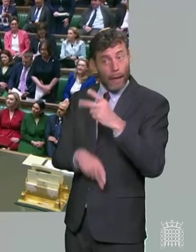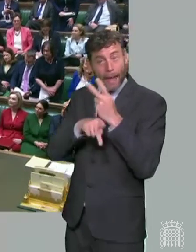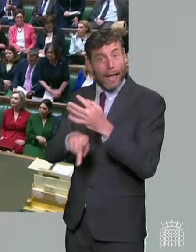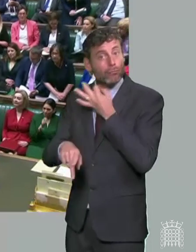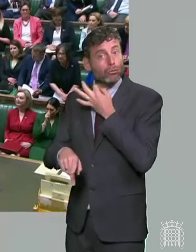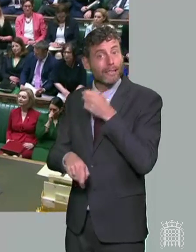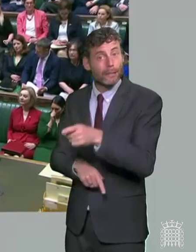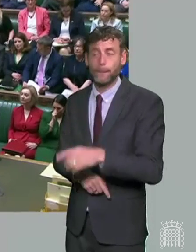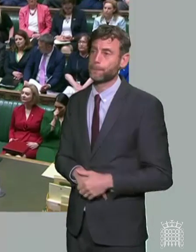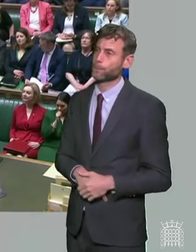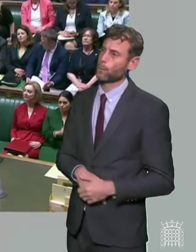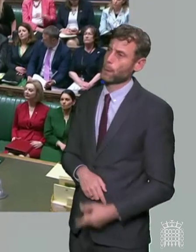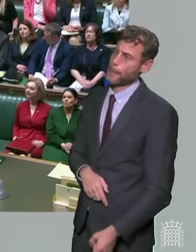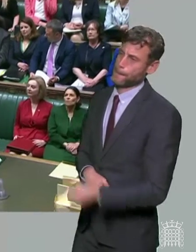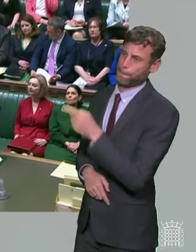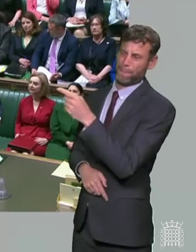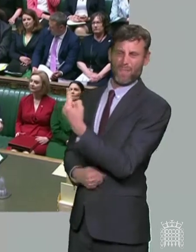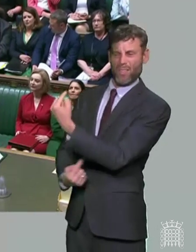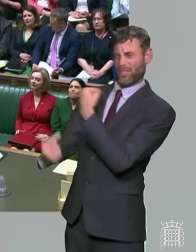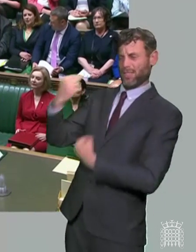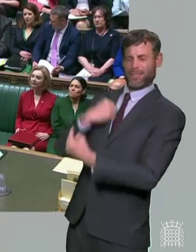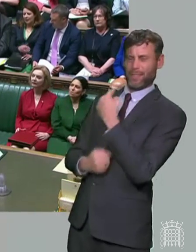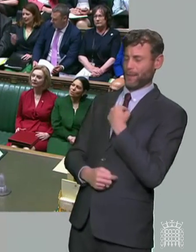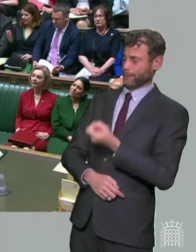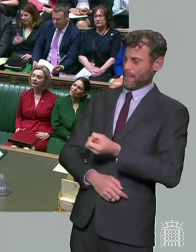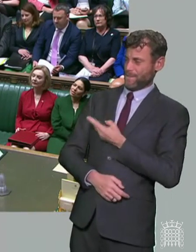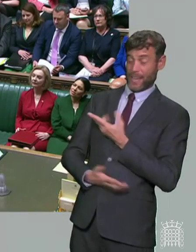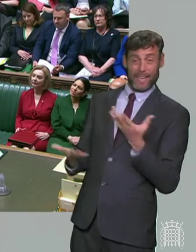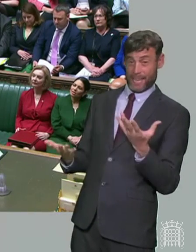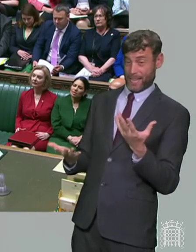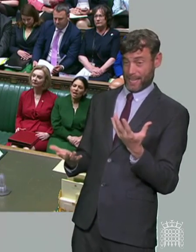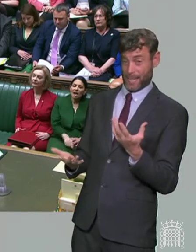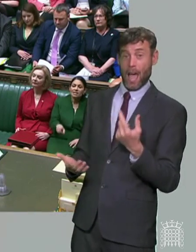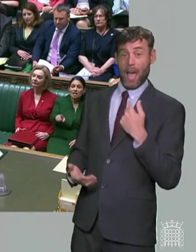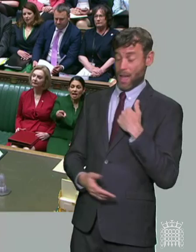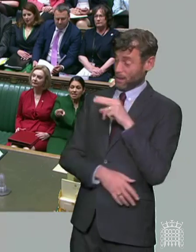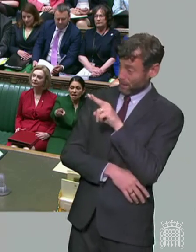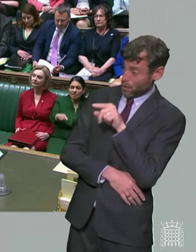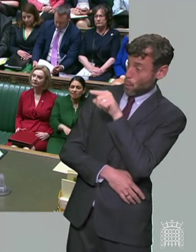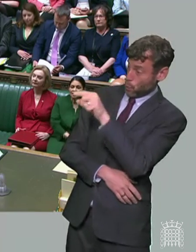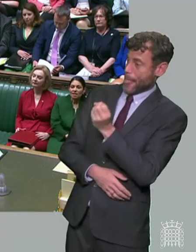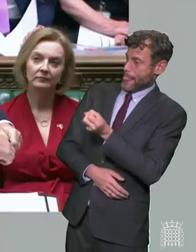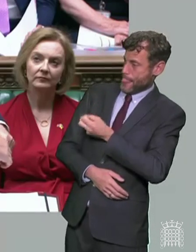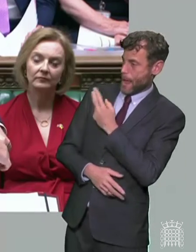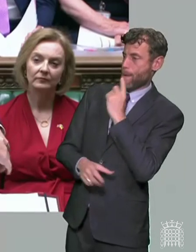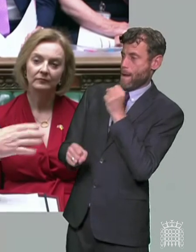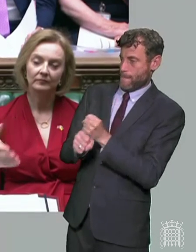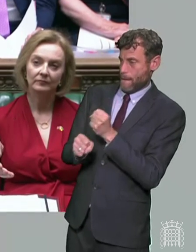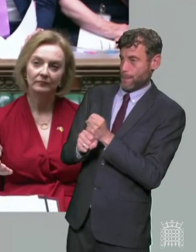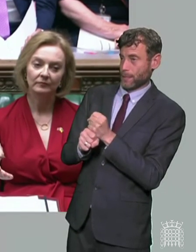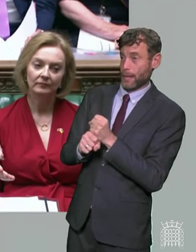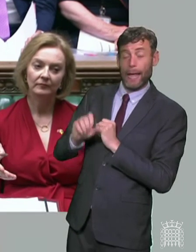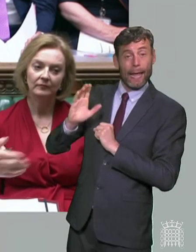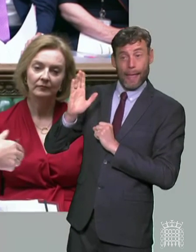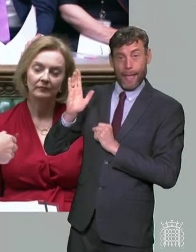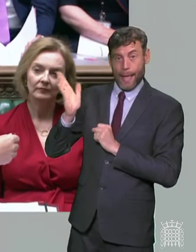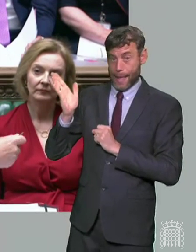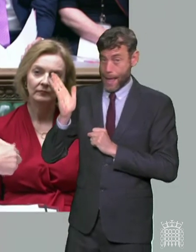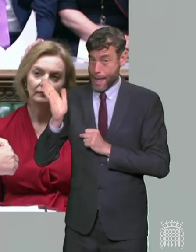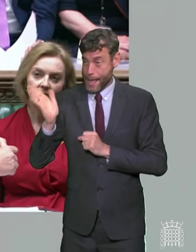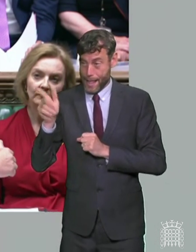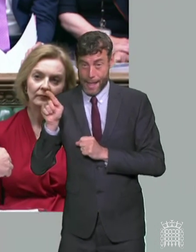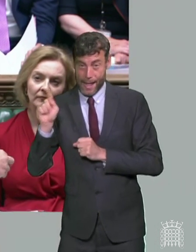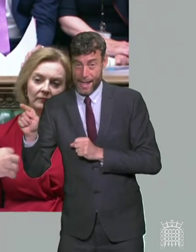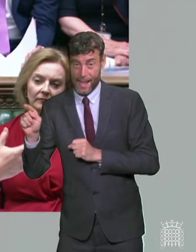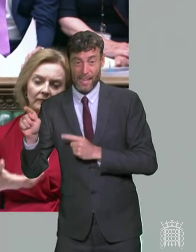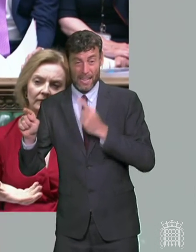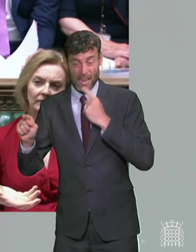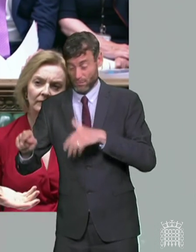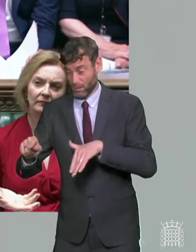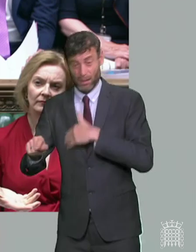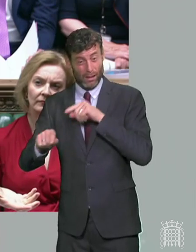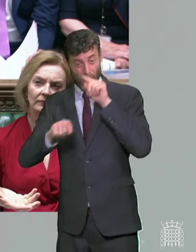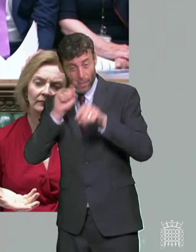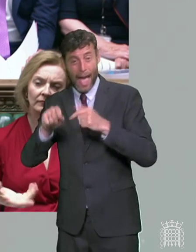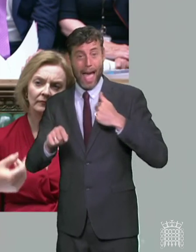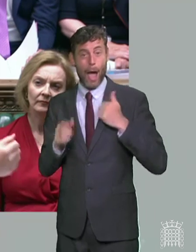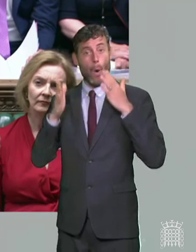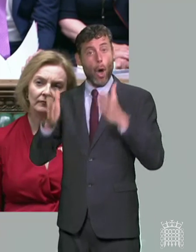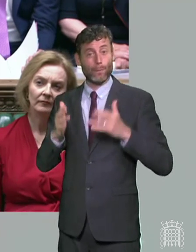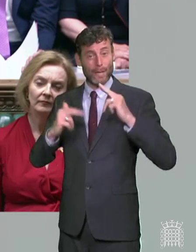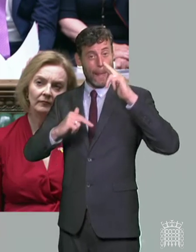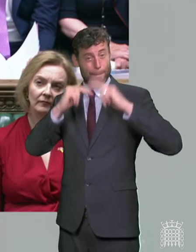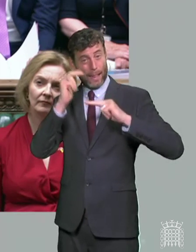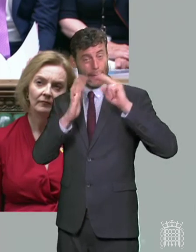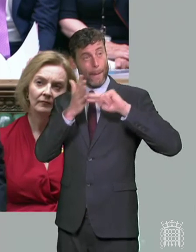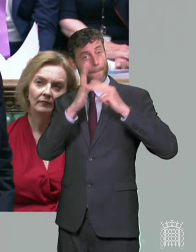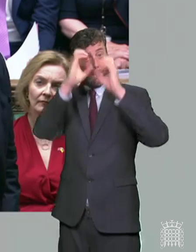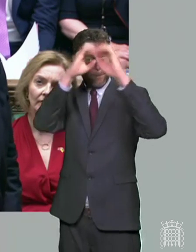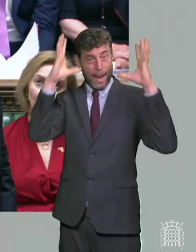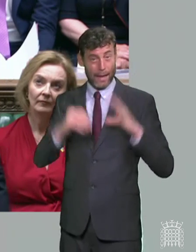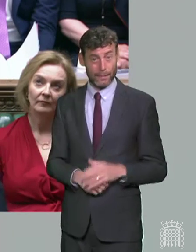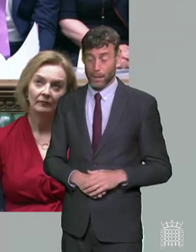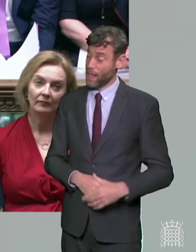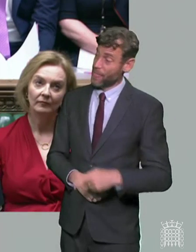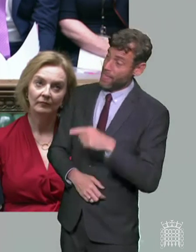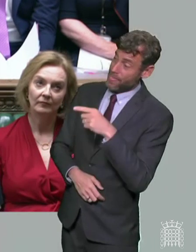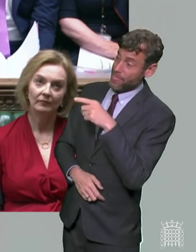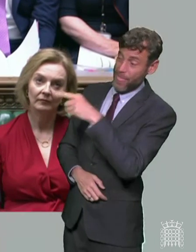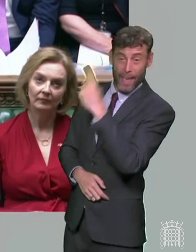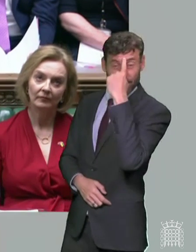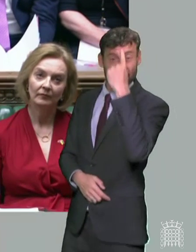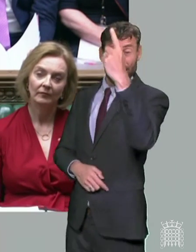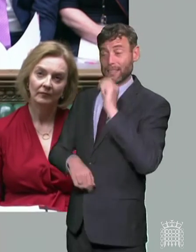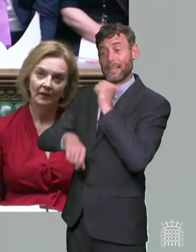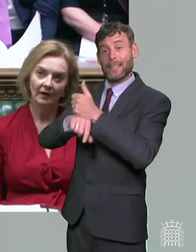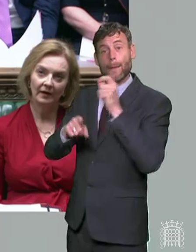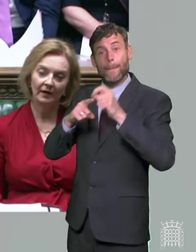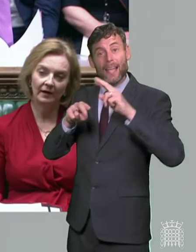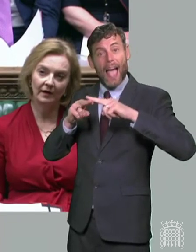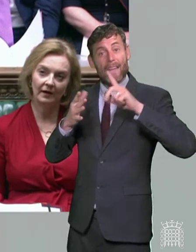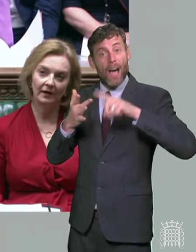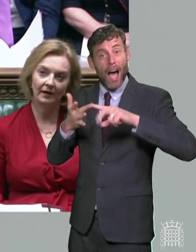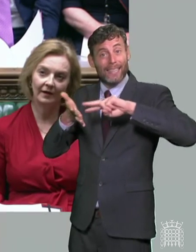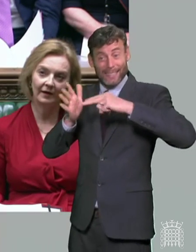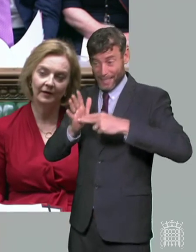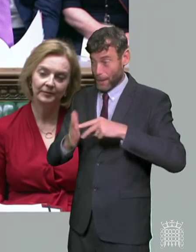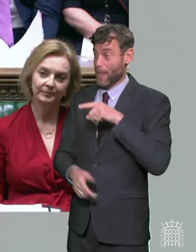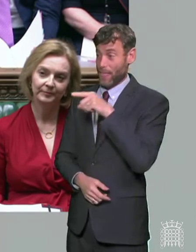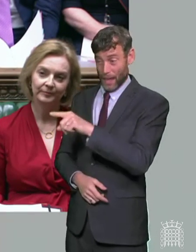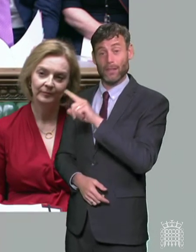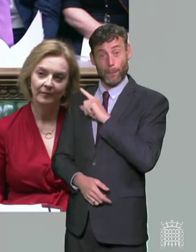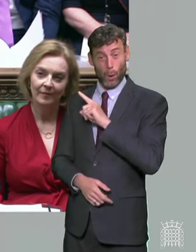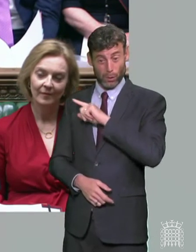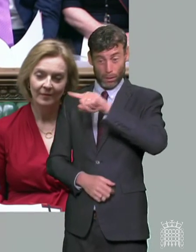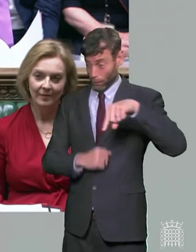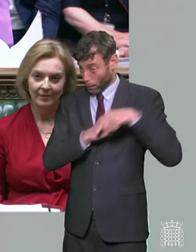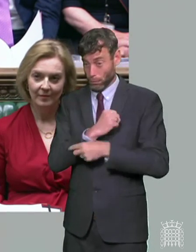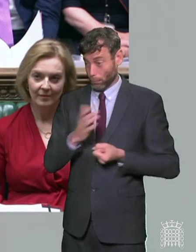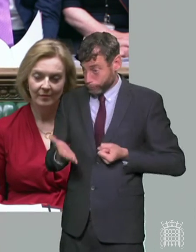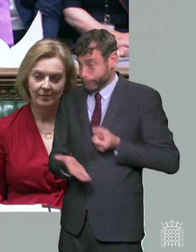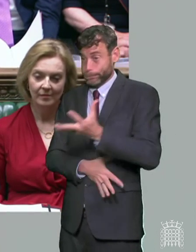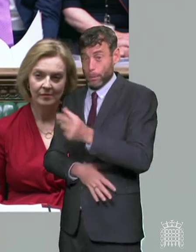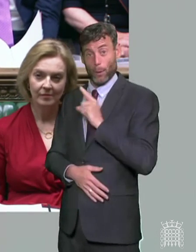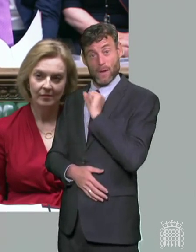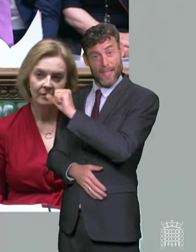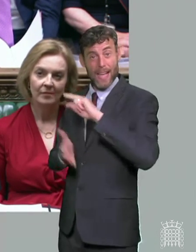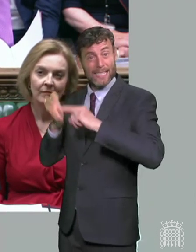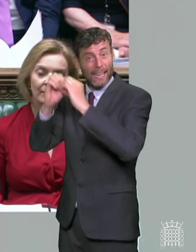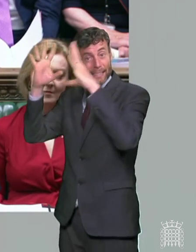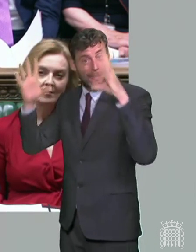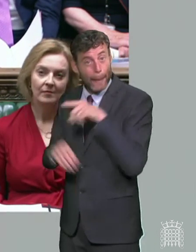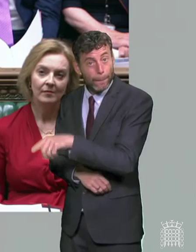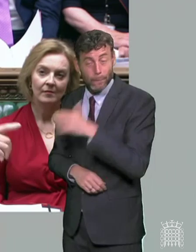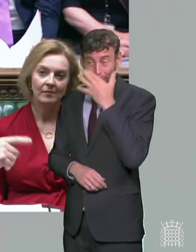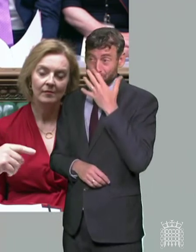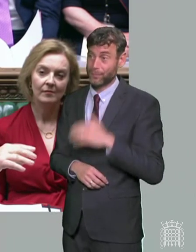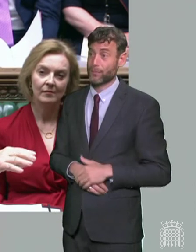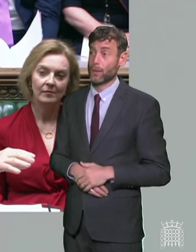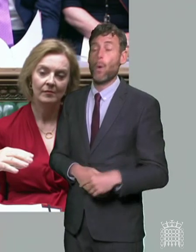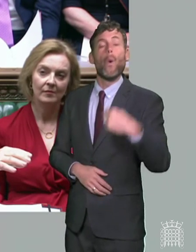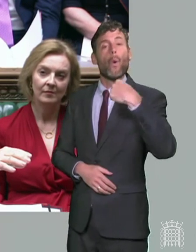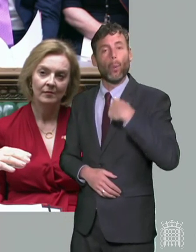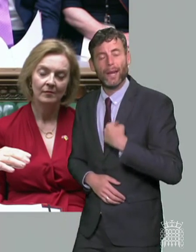This line of criticism is satirical coming from Labour, attacking our hospital building programme when the Labour Government were the authors of the PFI scheme that bankrupted so many hospitals.